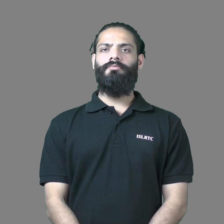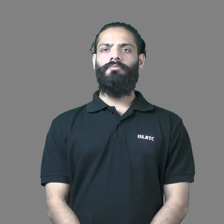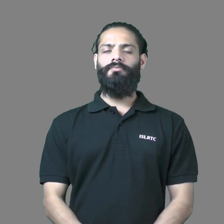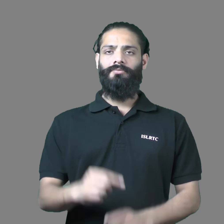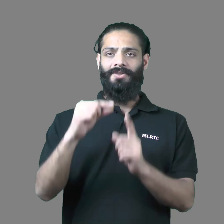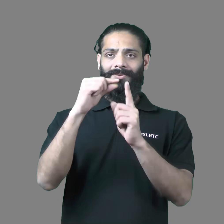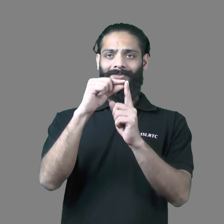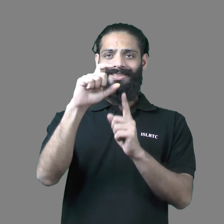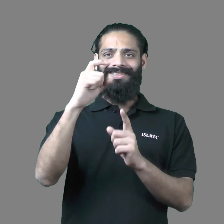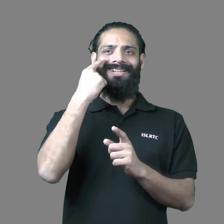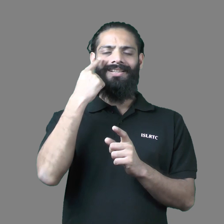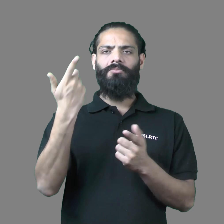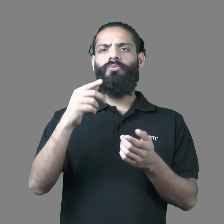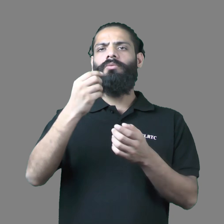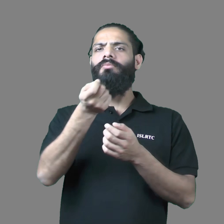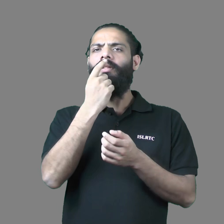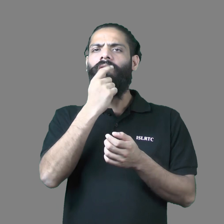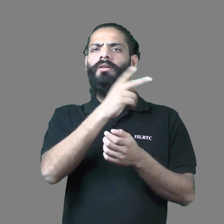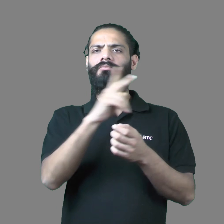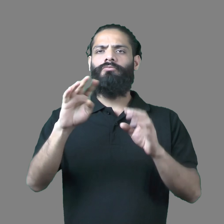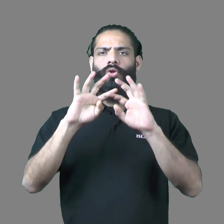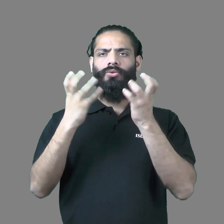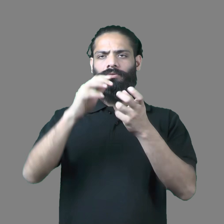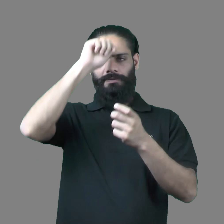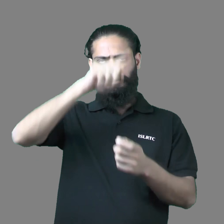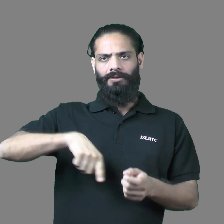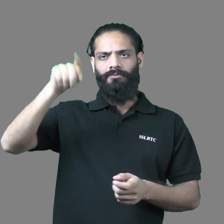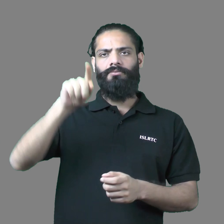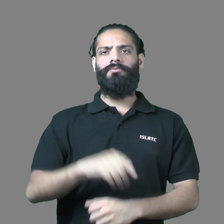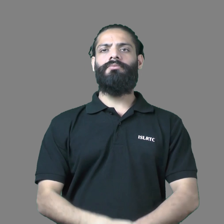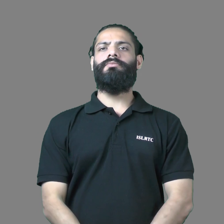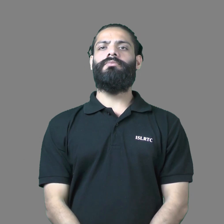Pharmacy Council of India (PCI)